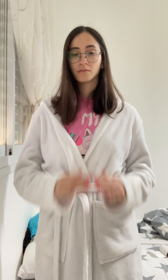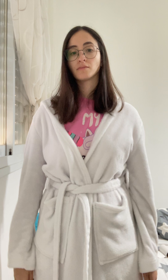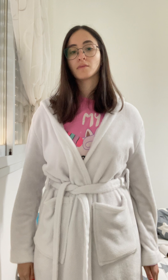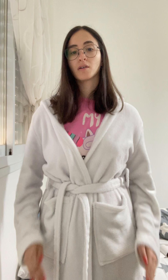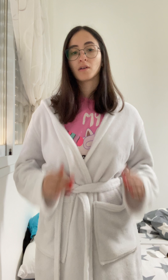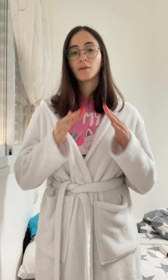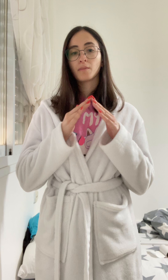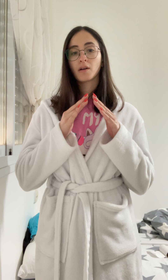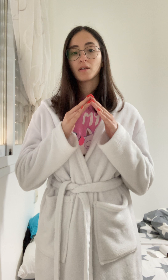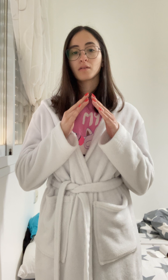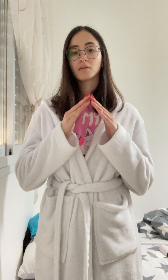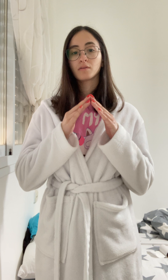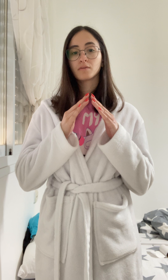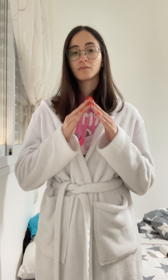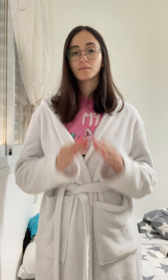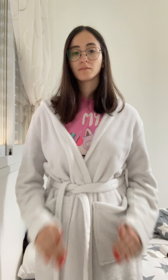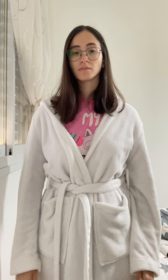בית